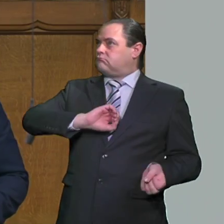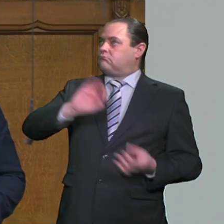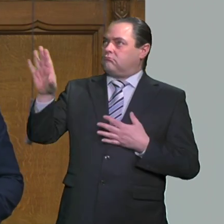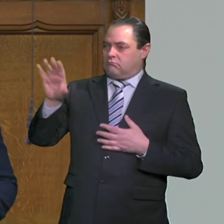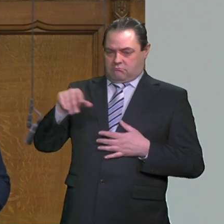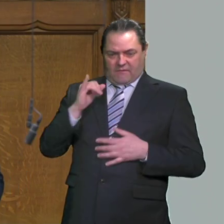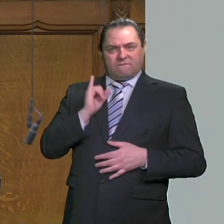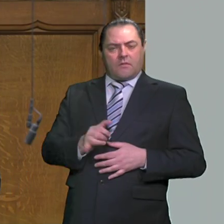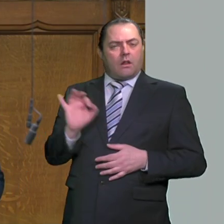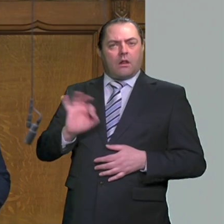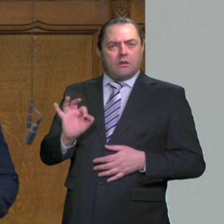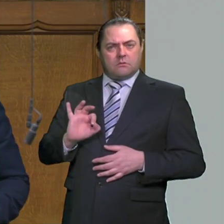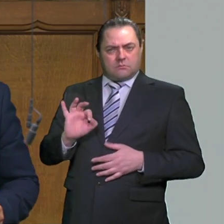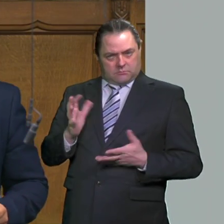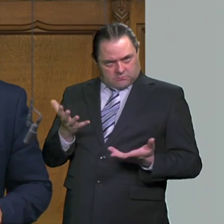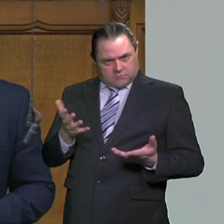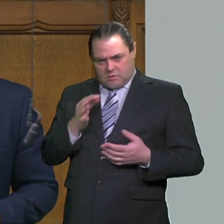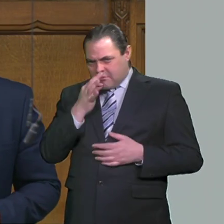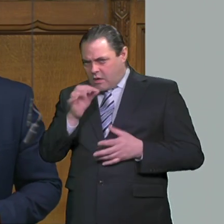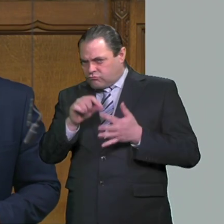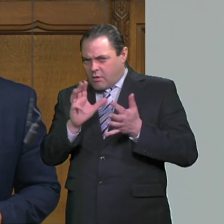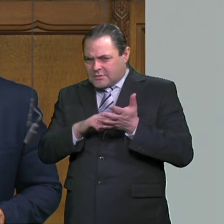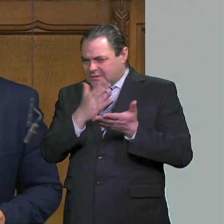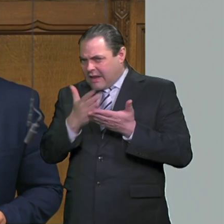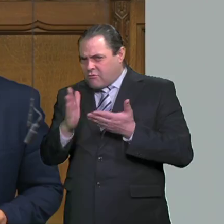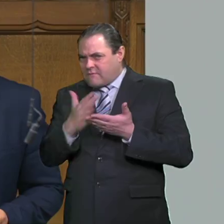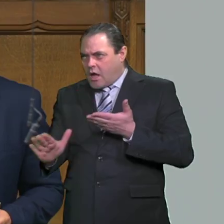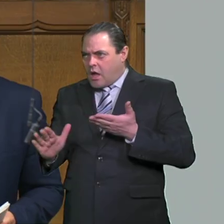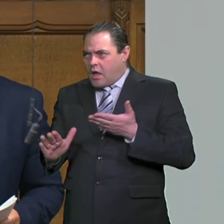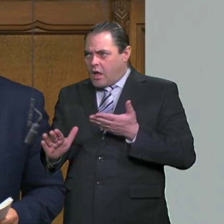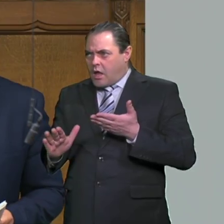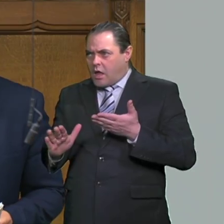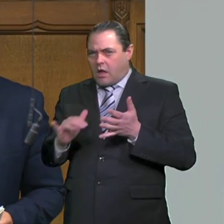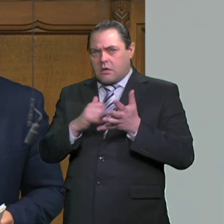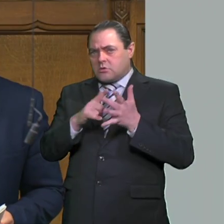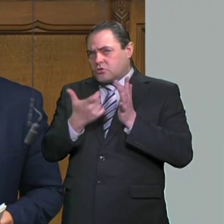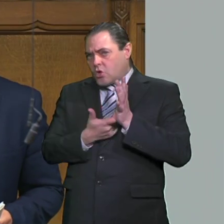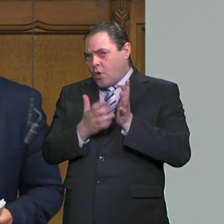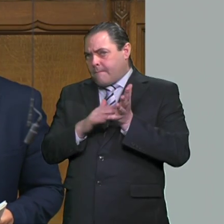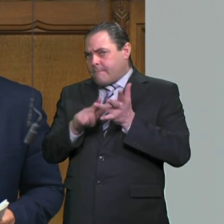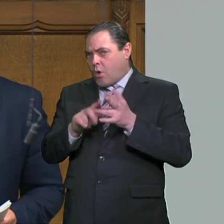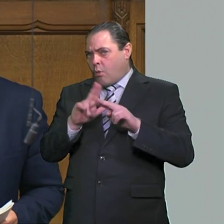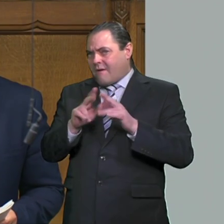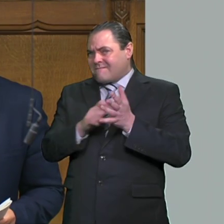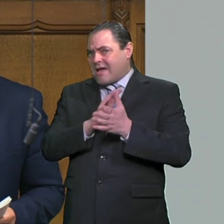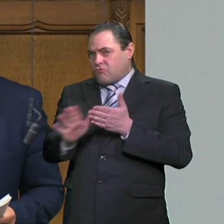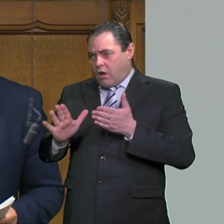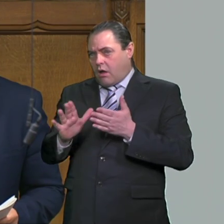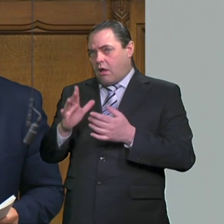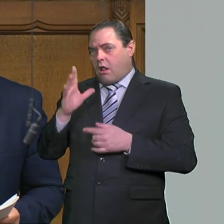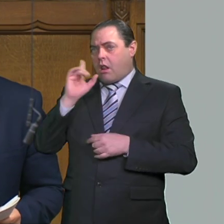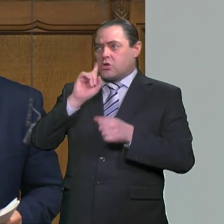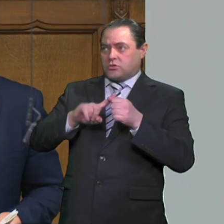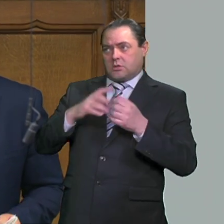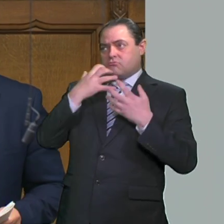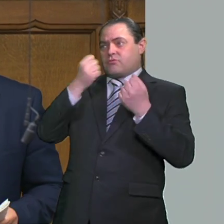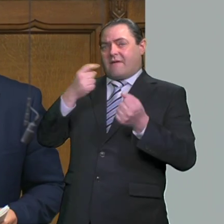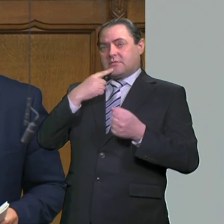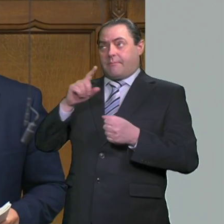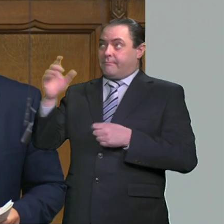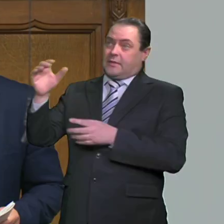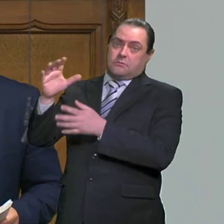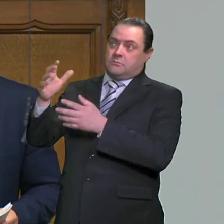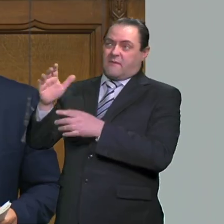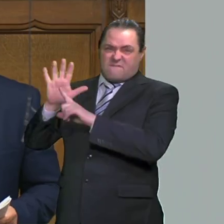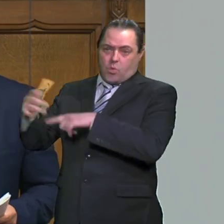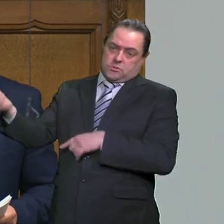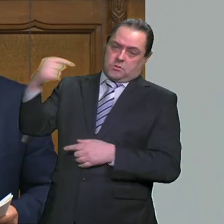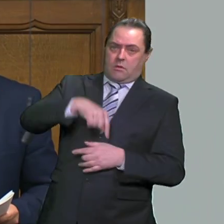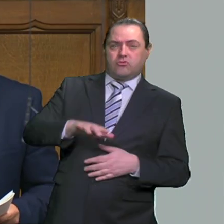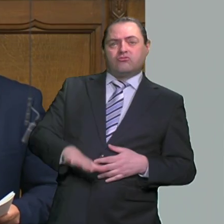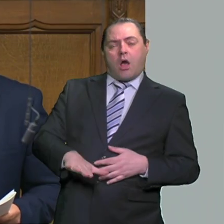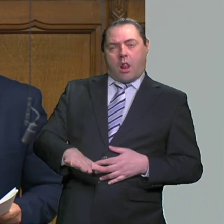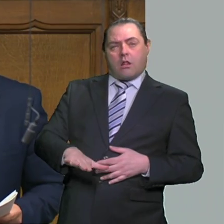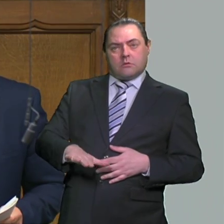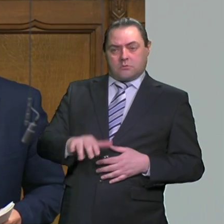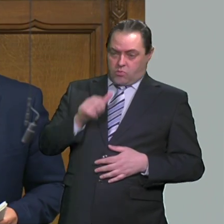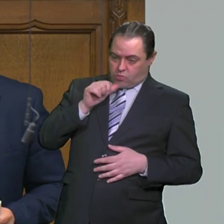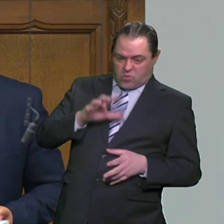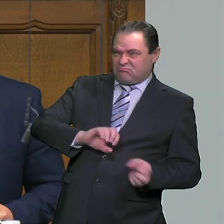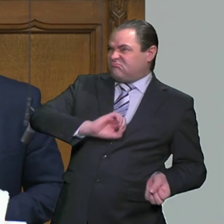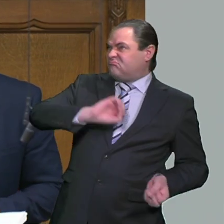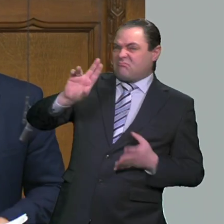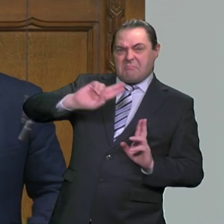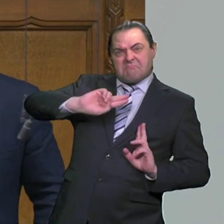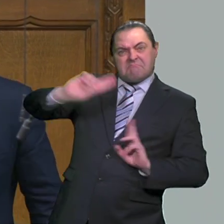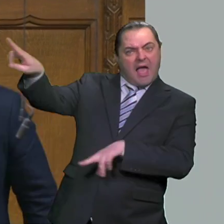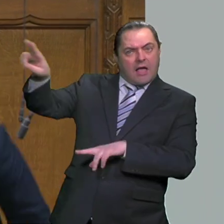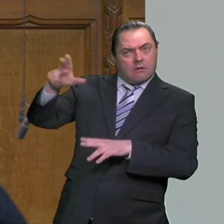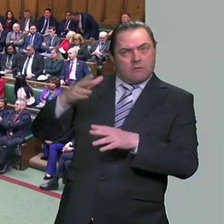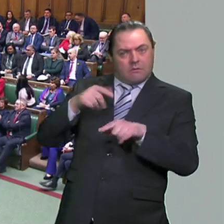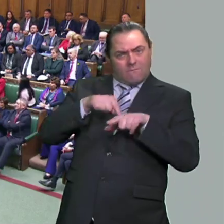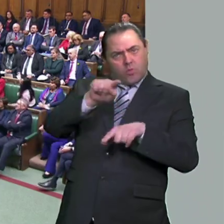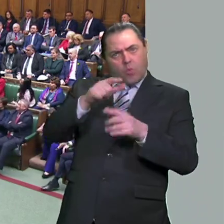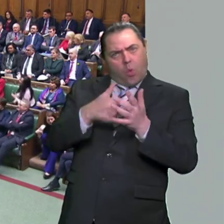Can the Prime Minister therefore clear up whether Sir Mo Farah, who last year bravely revealed that he was trafficked to the UK as a child, would have been removed under this Bill?